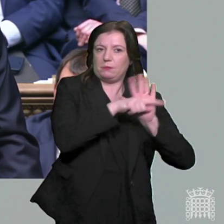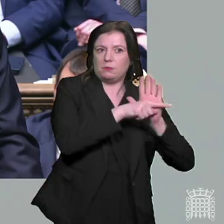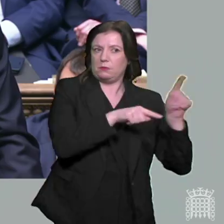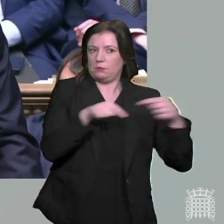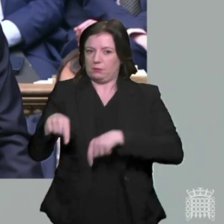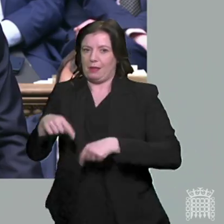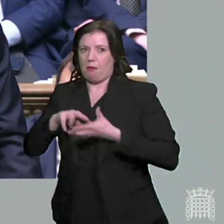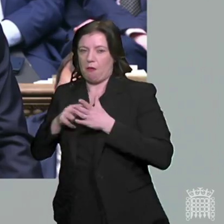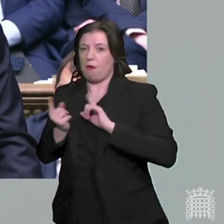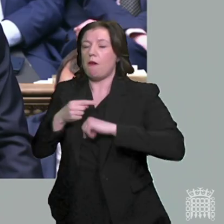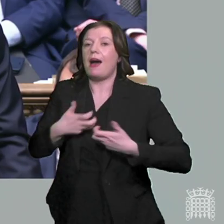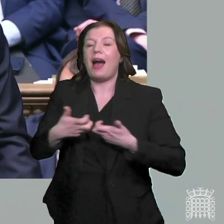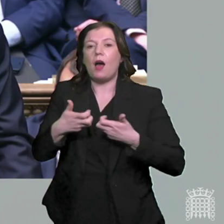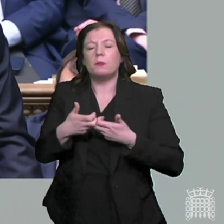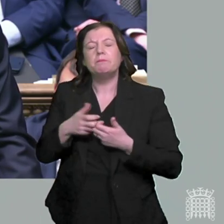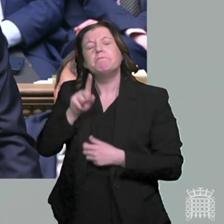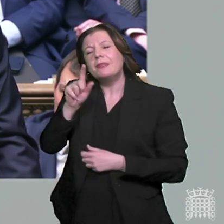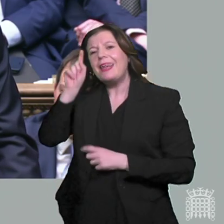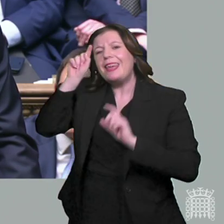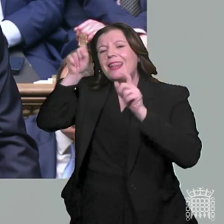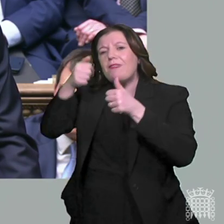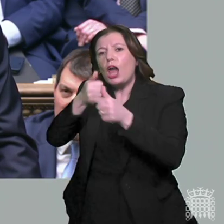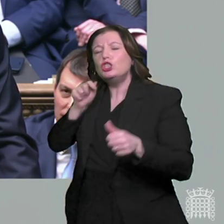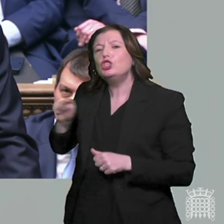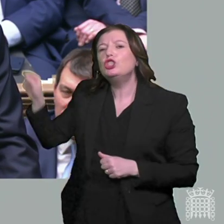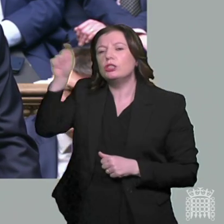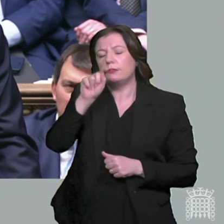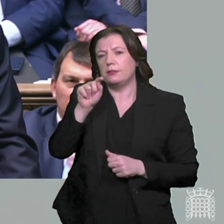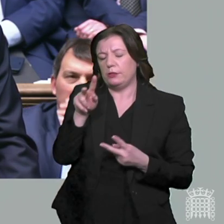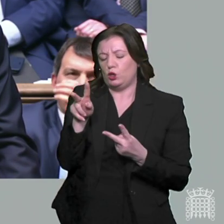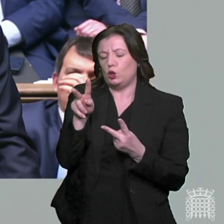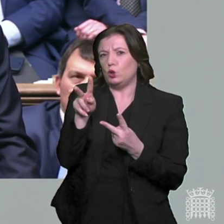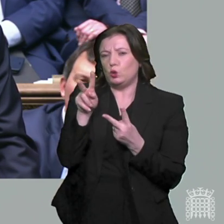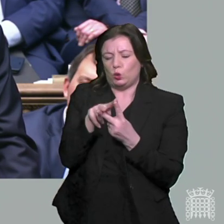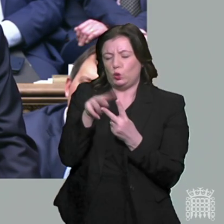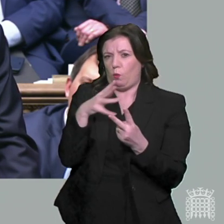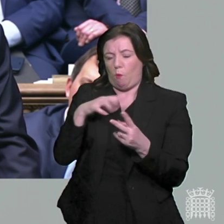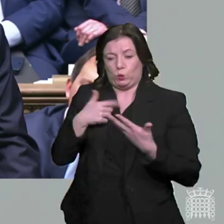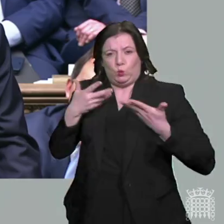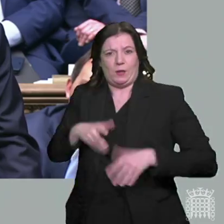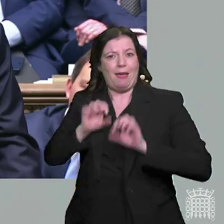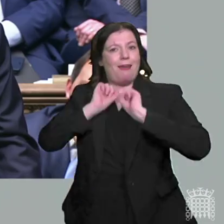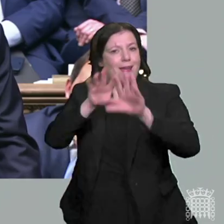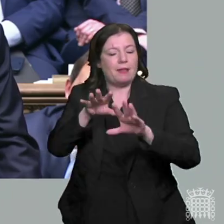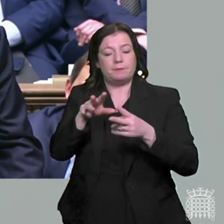When it comes to our innovation industries, however, I want to make progress on two areas today.